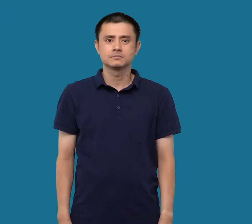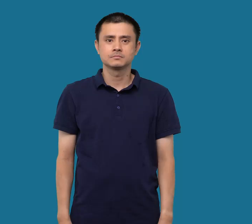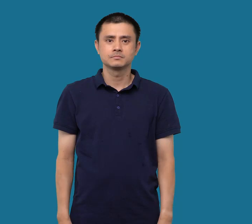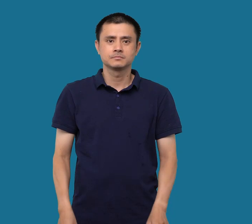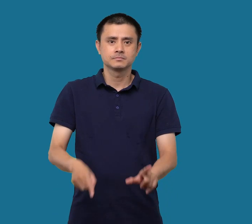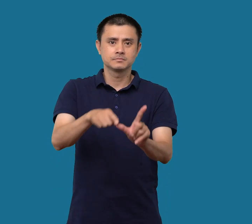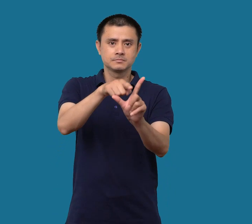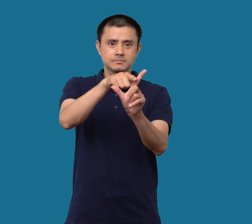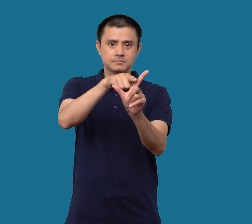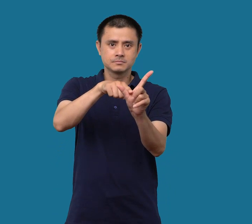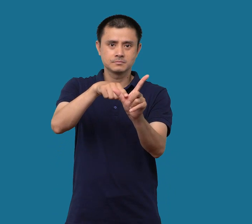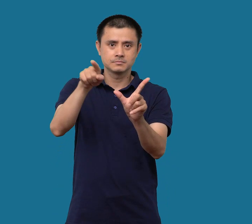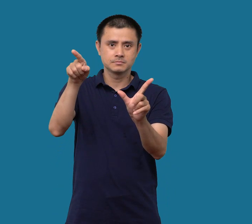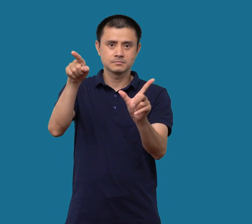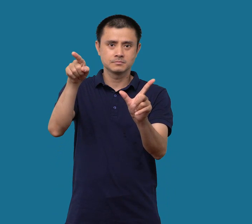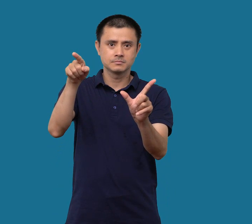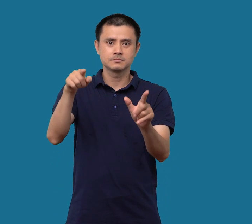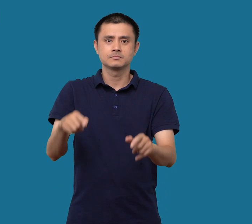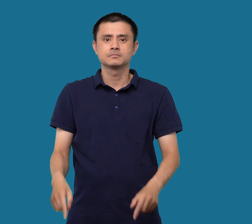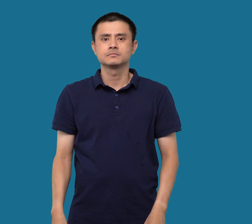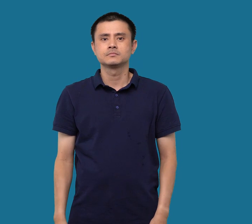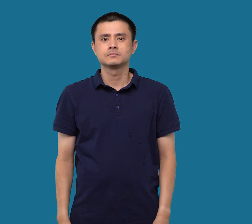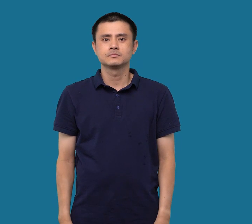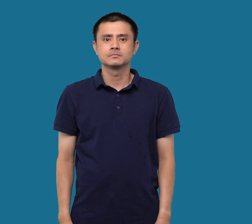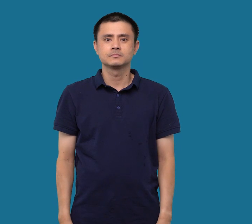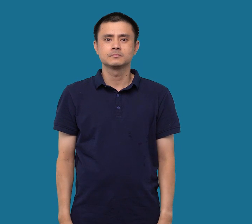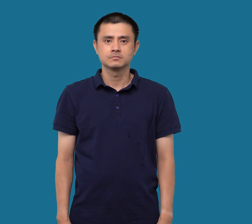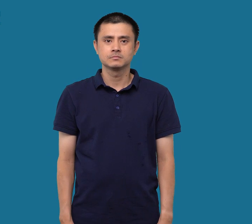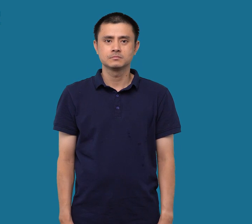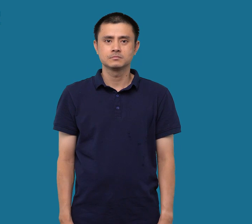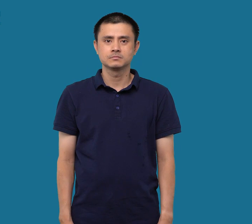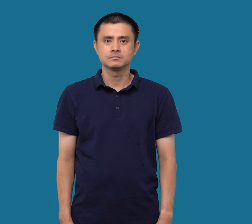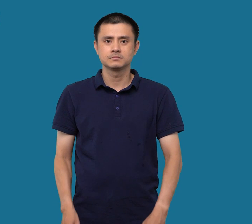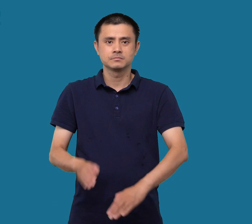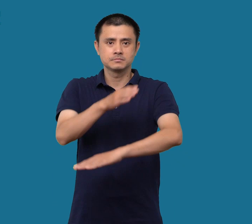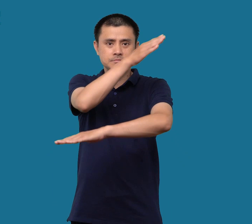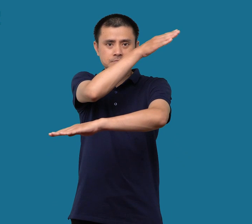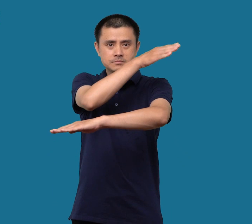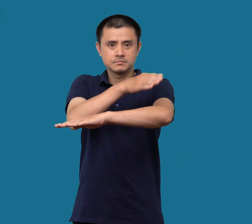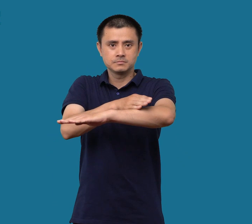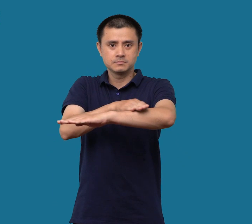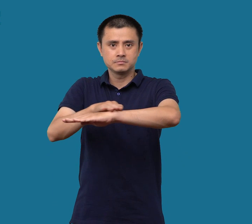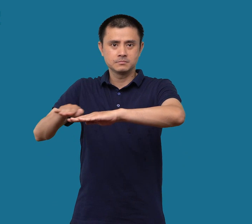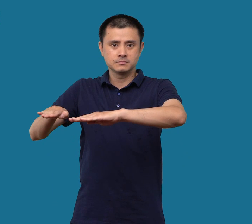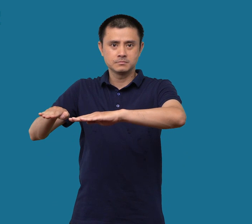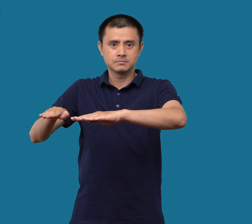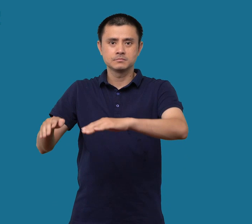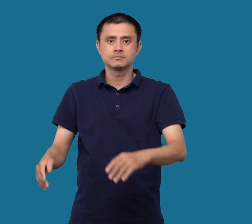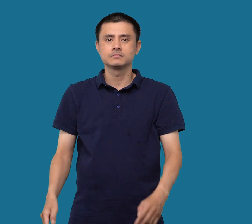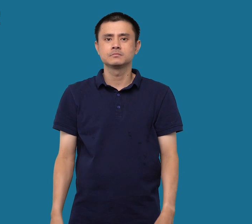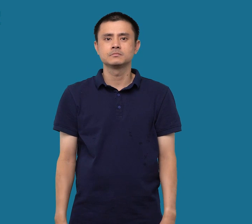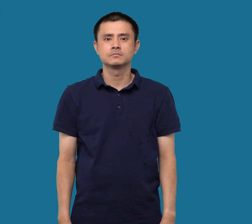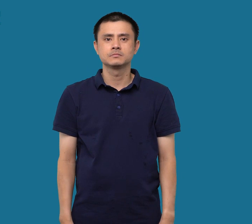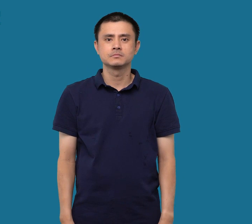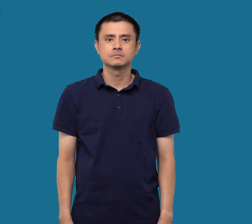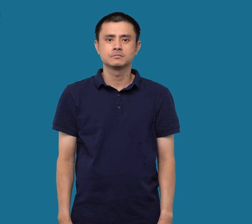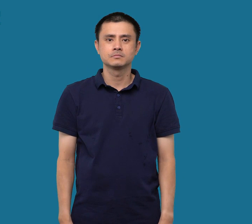góc tù